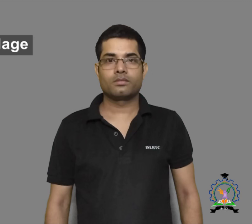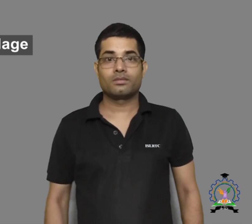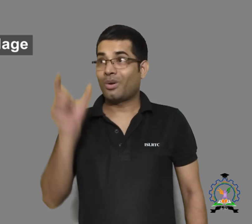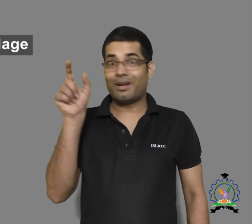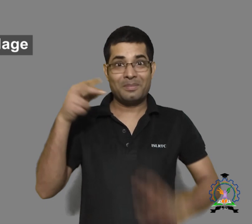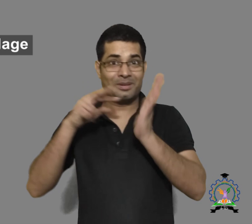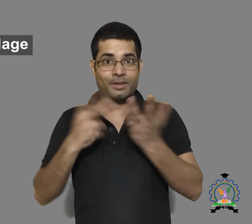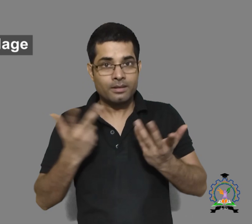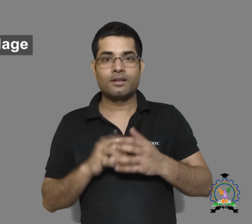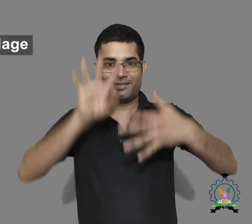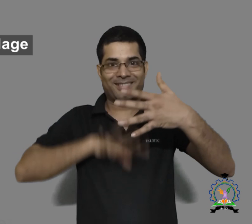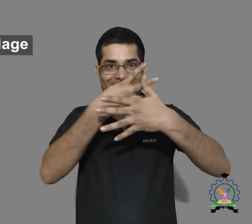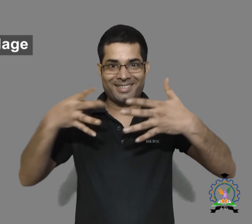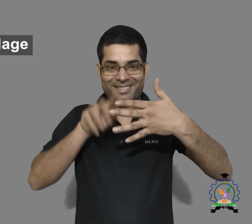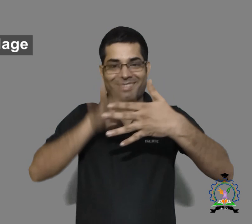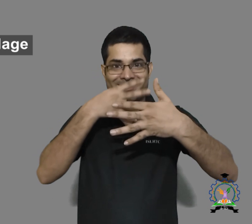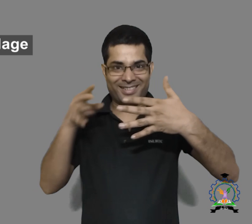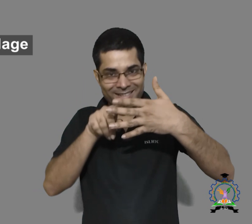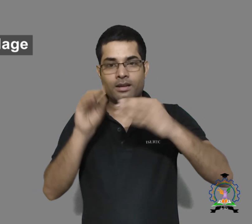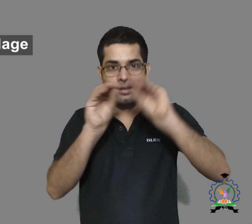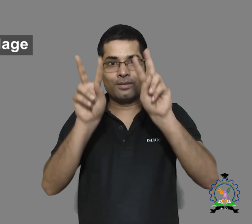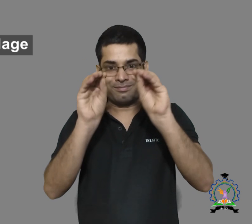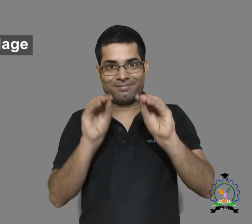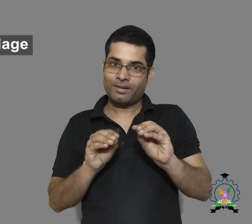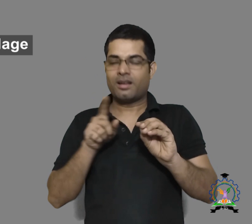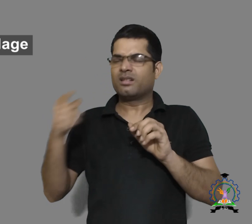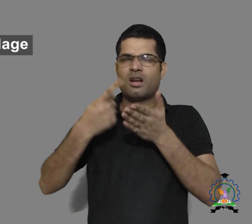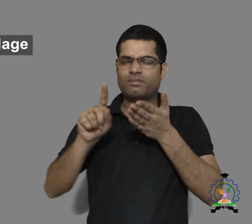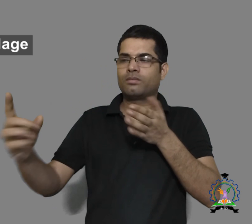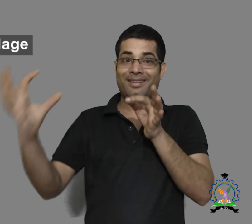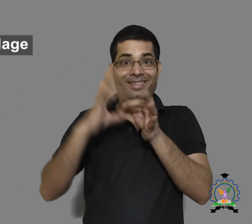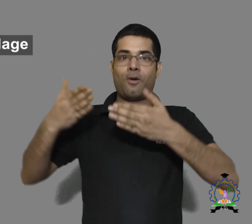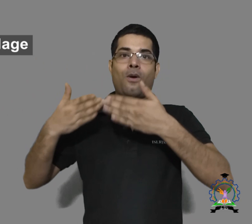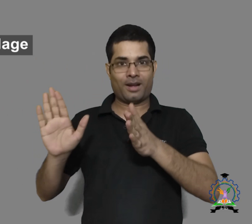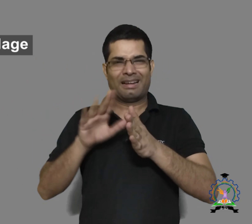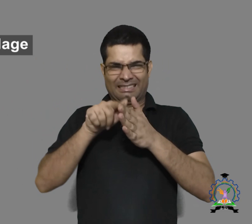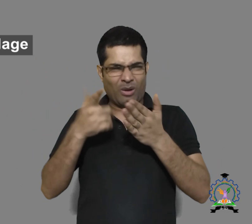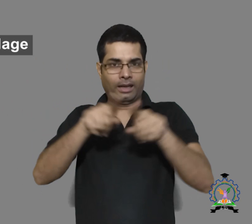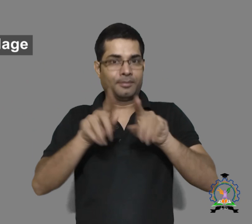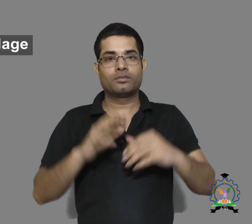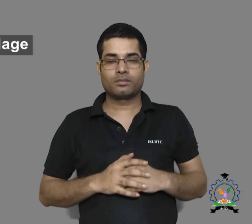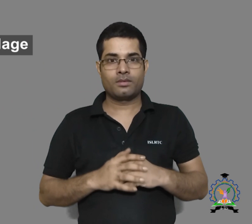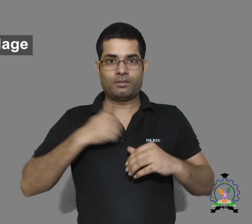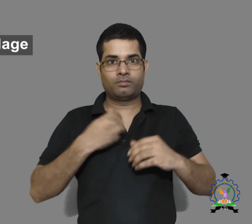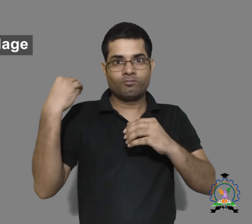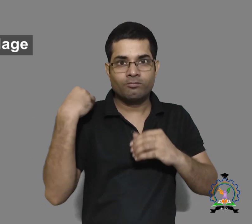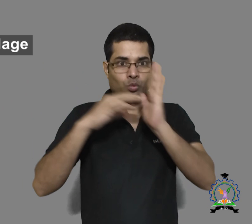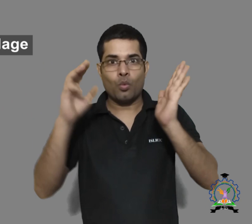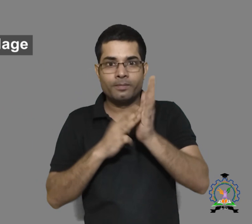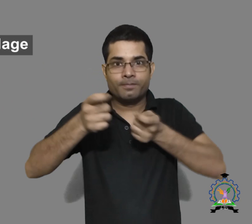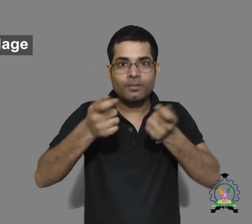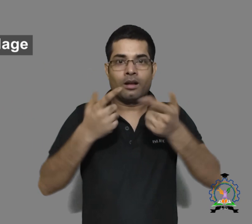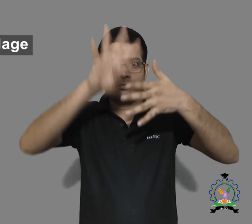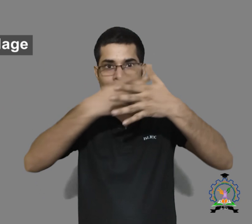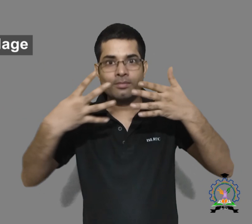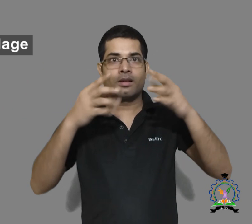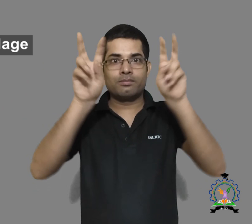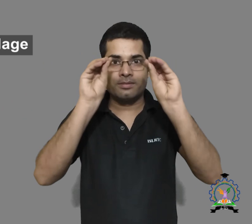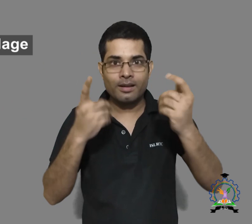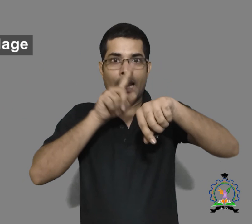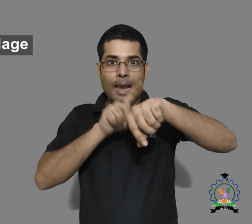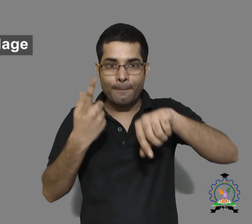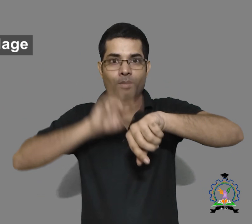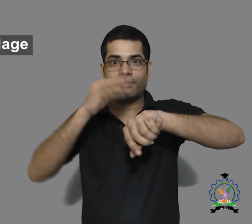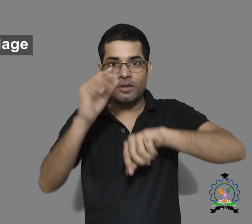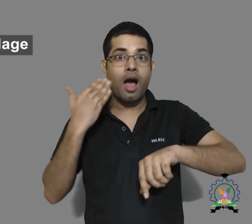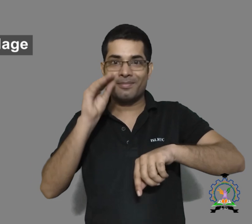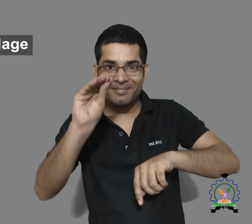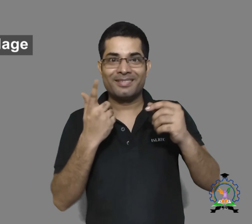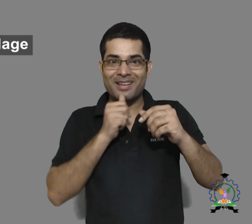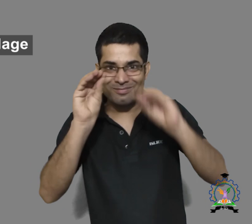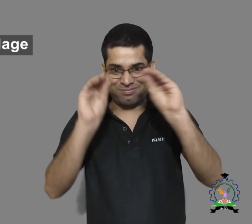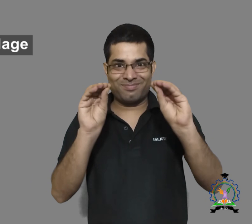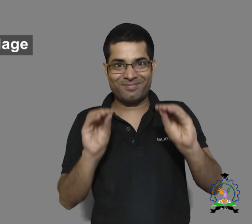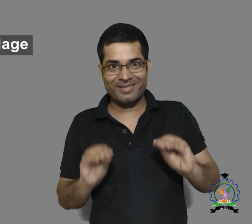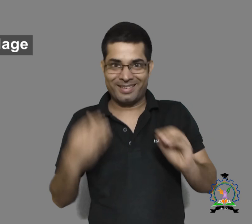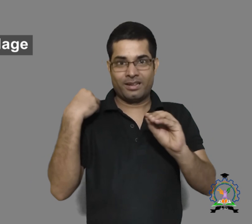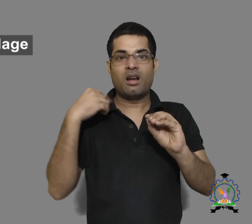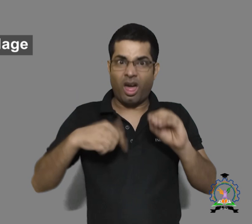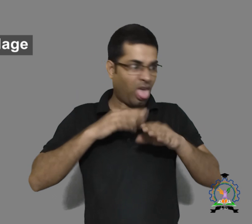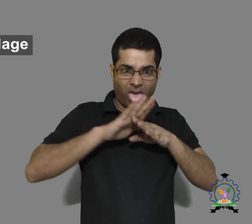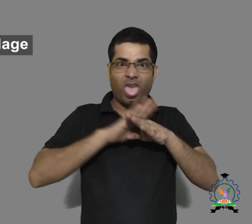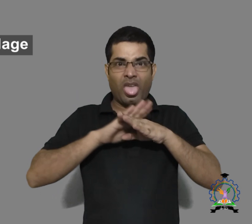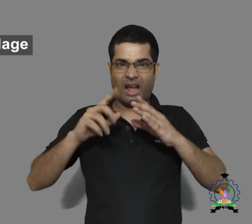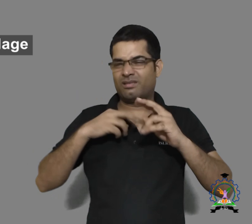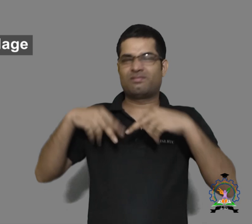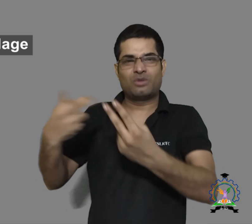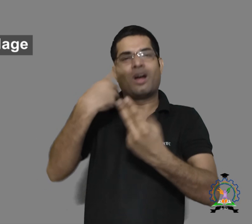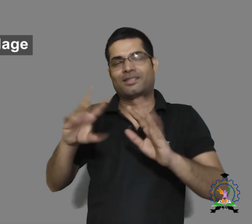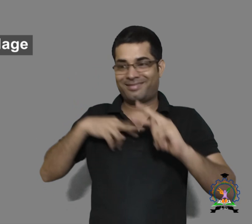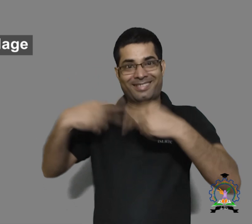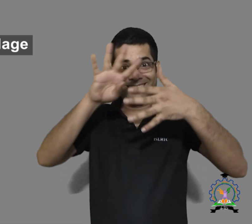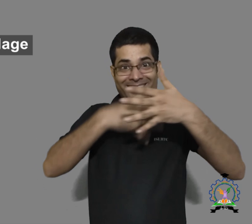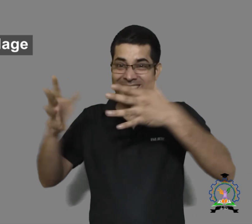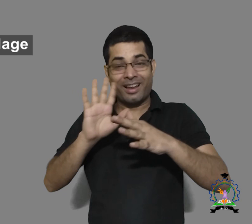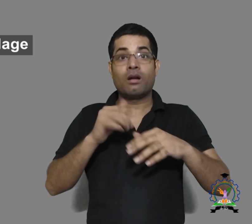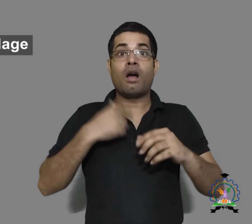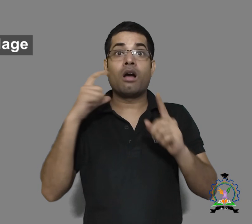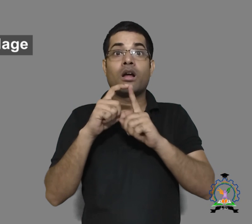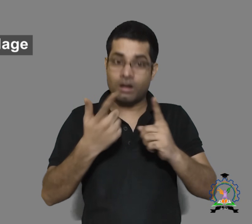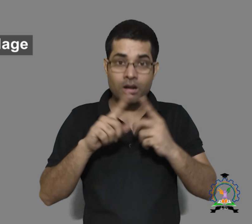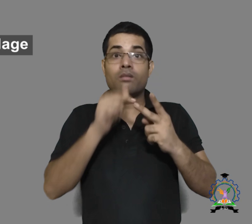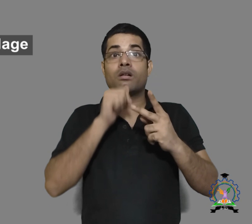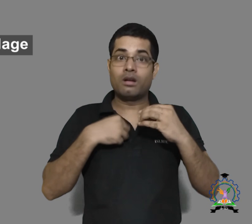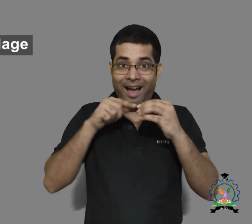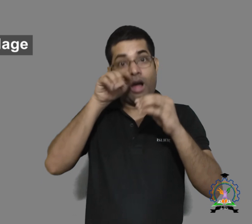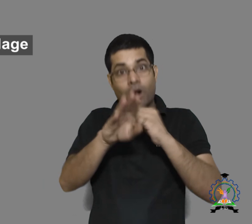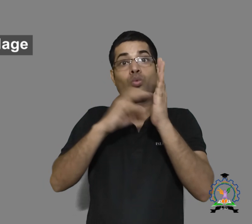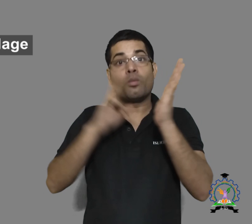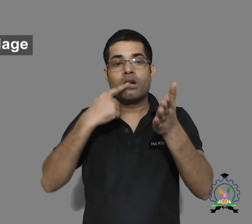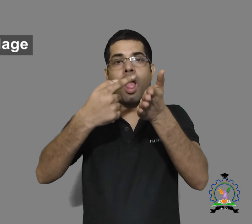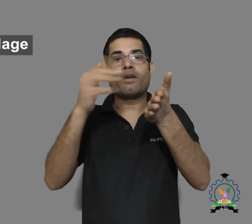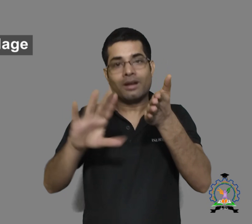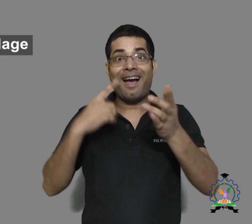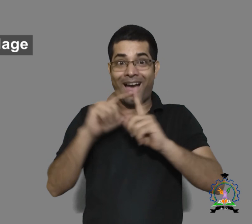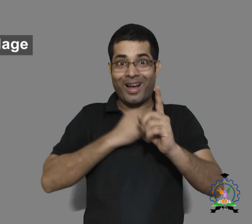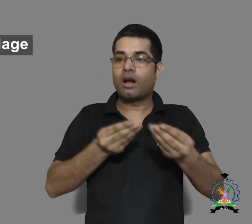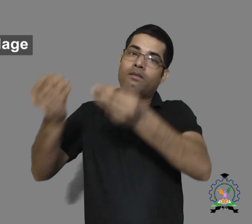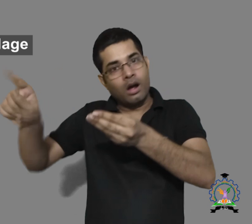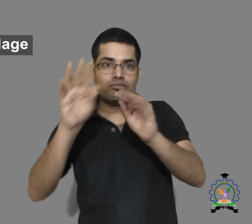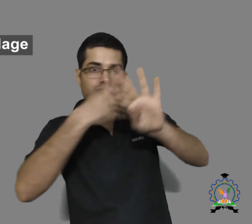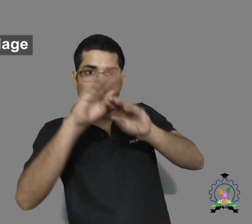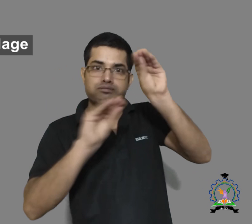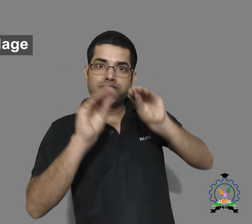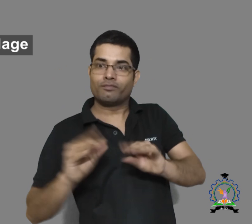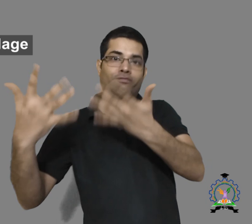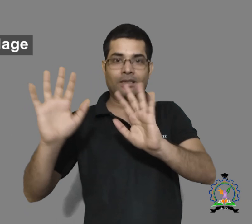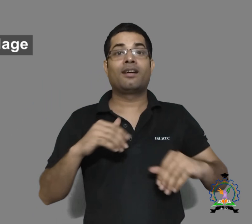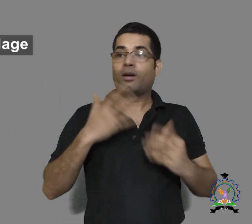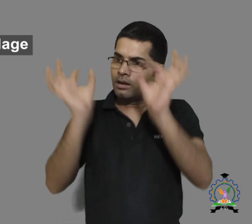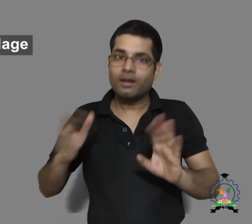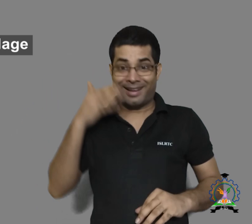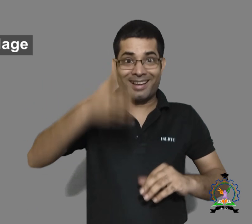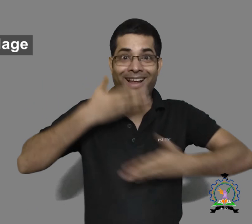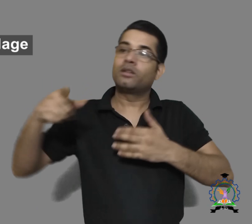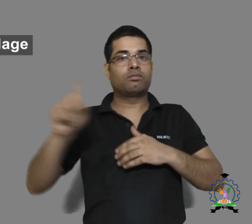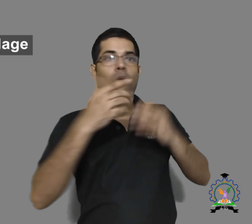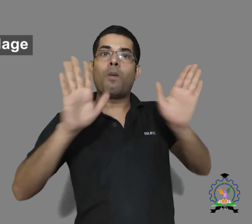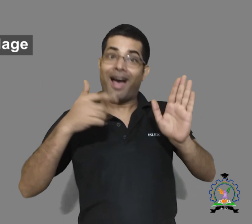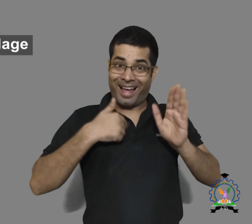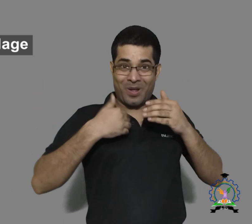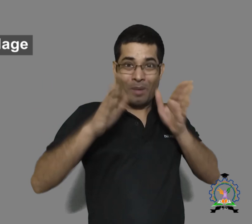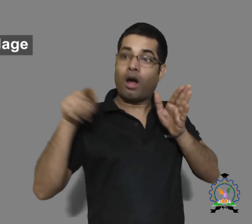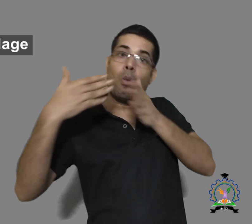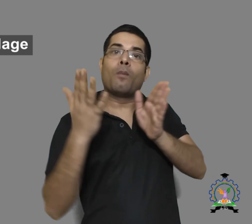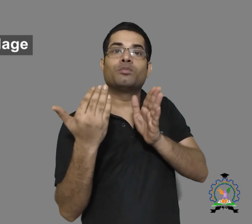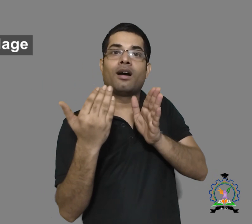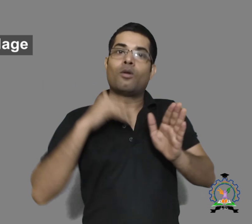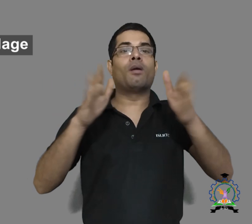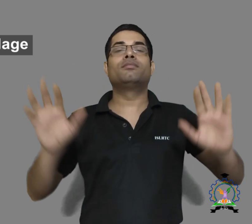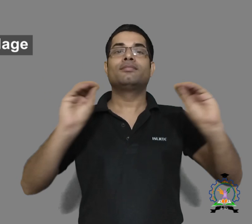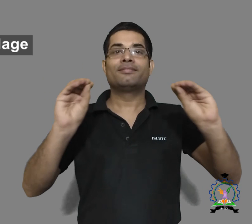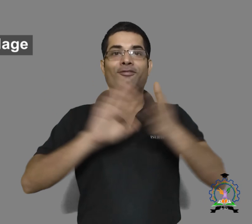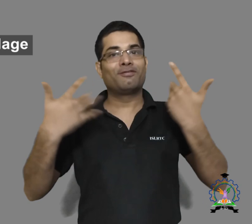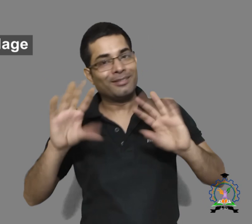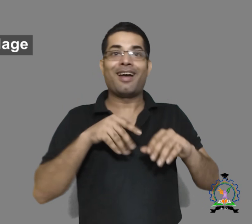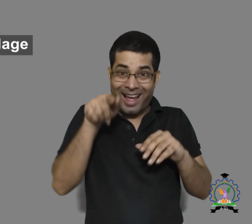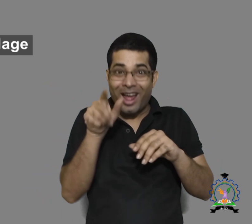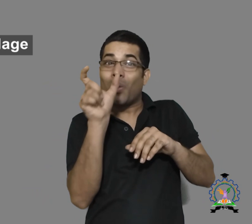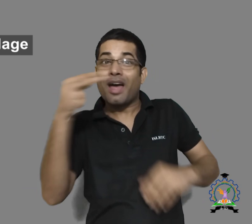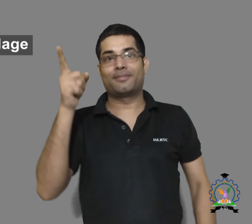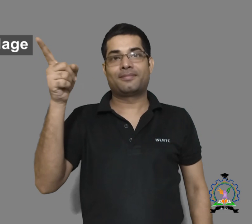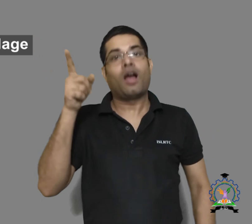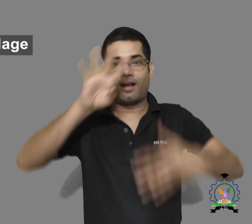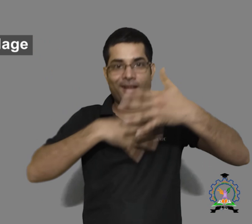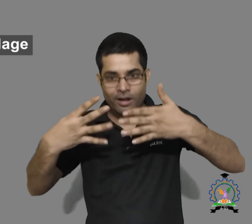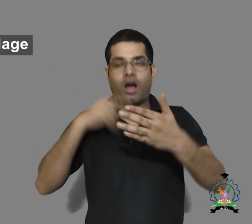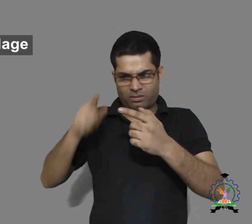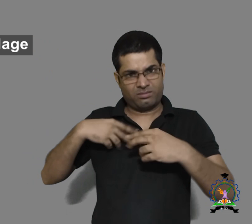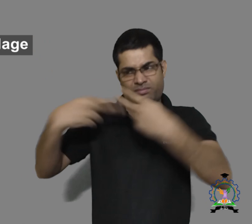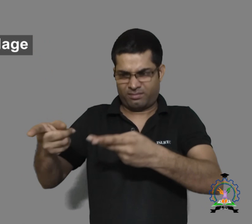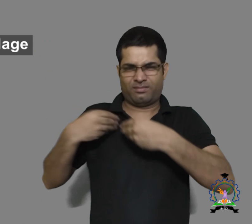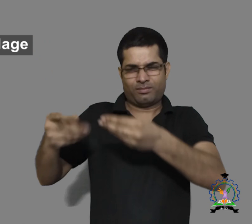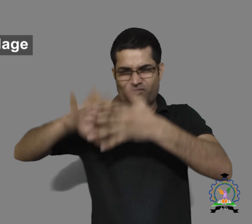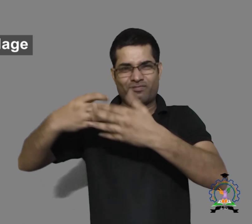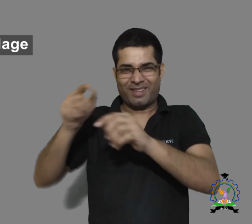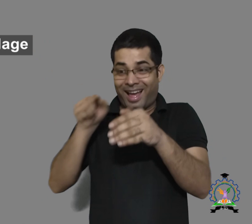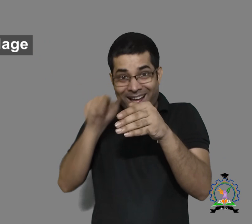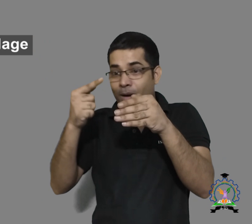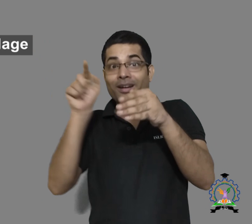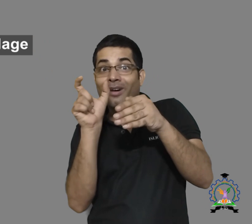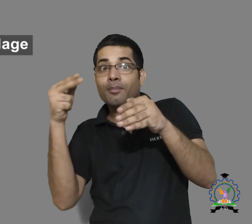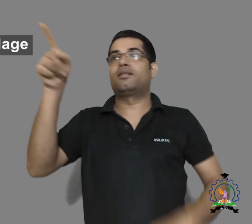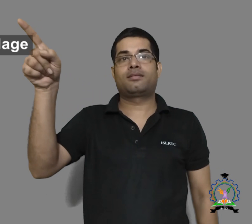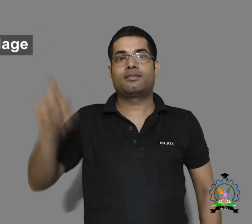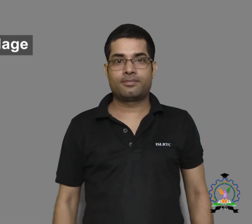Schedule Privilage